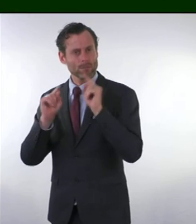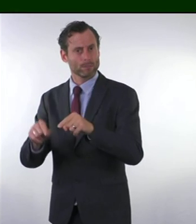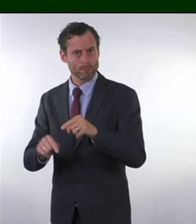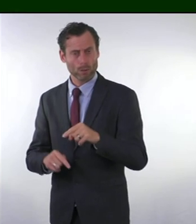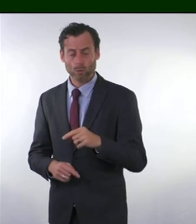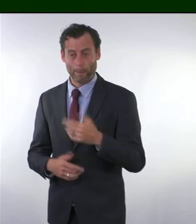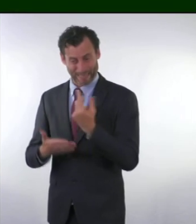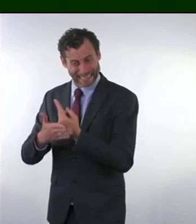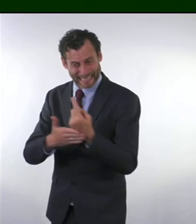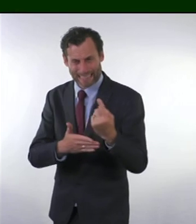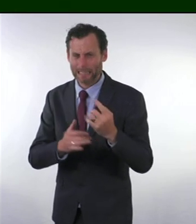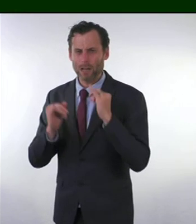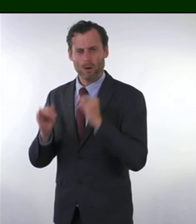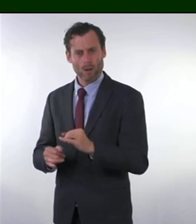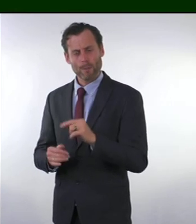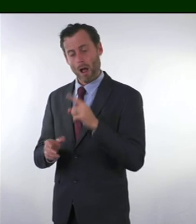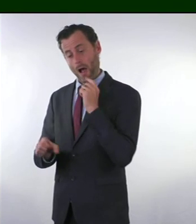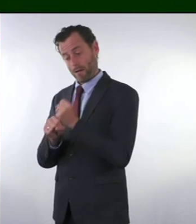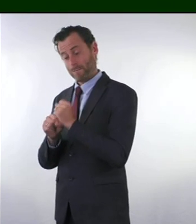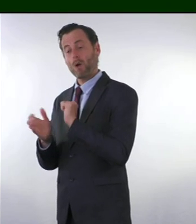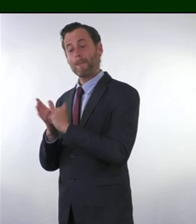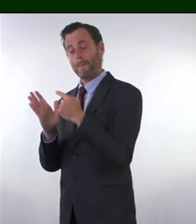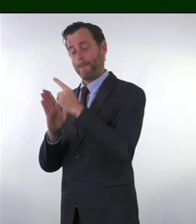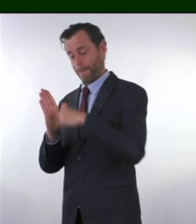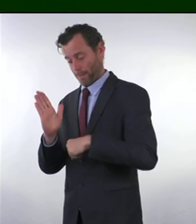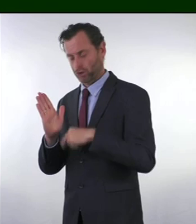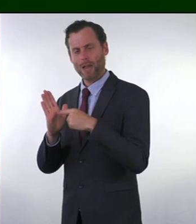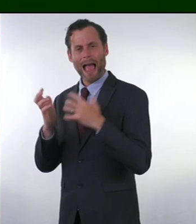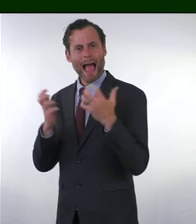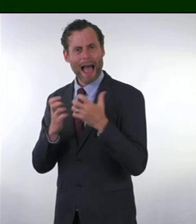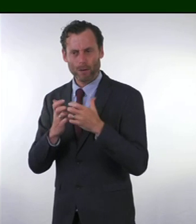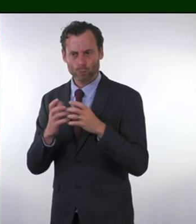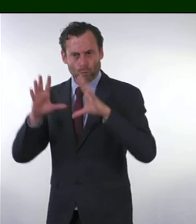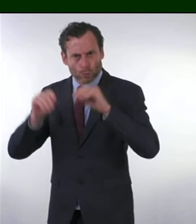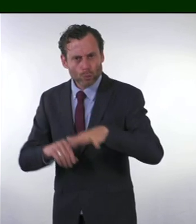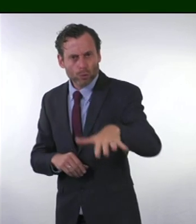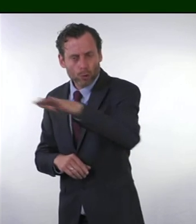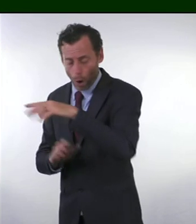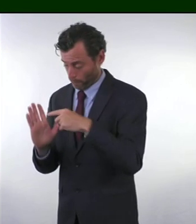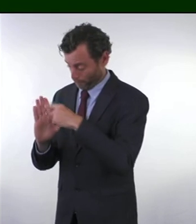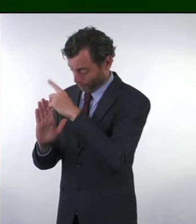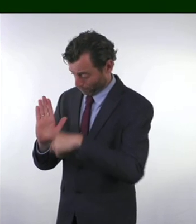There are a lot of good things in the Government’s response, but it is disappointing that they have stopped short of a change in the law.